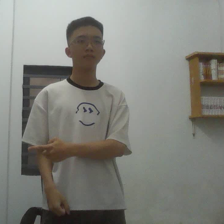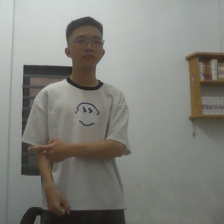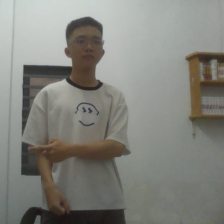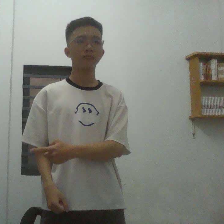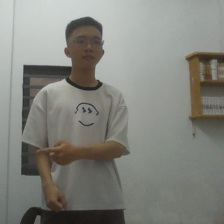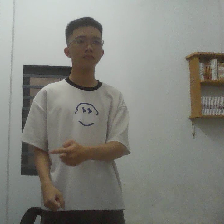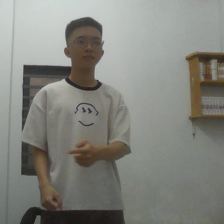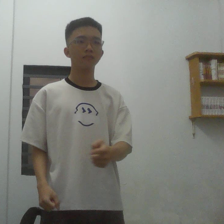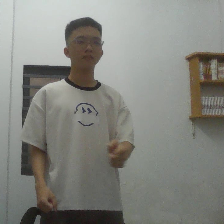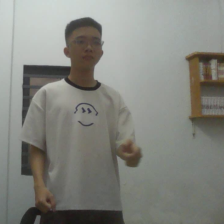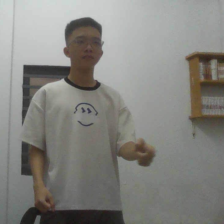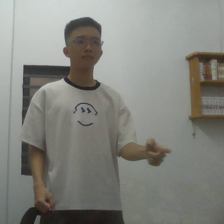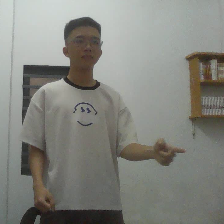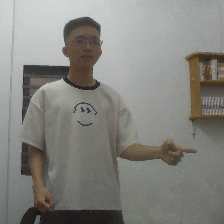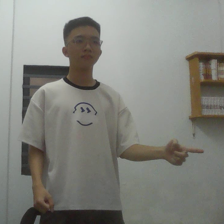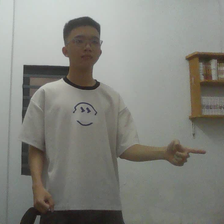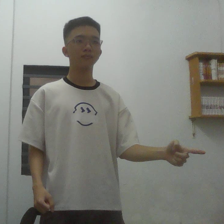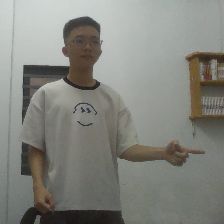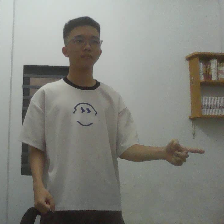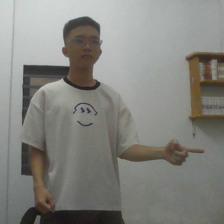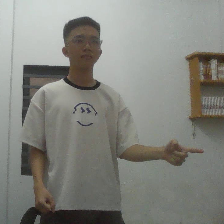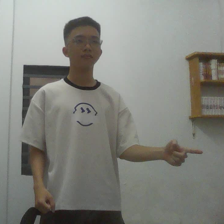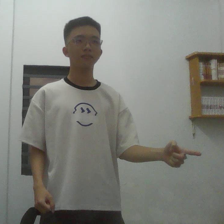cac ban